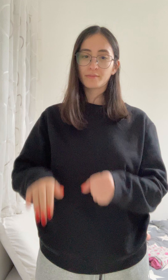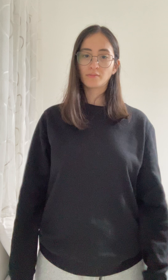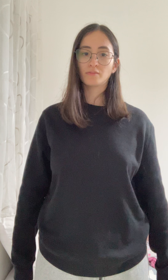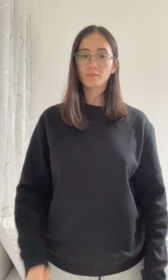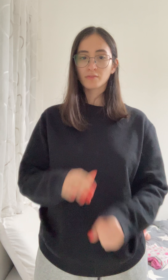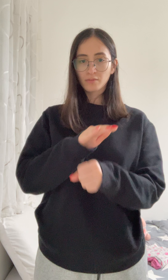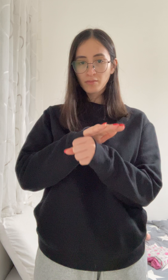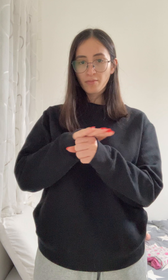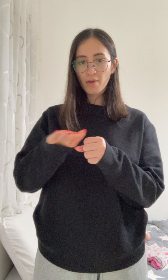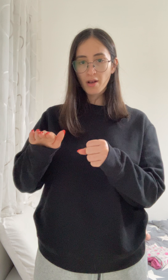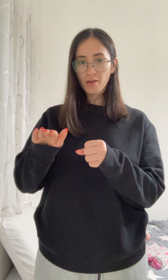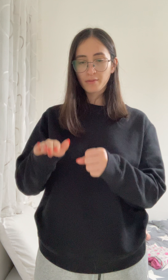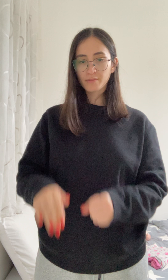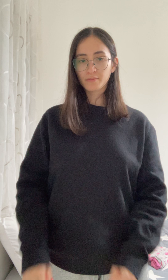מלא